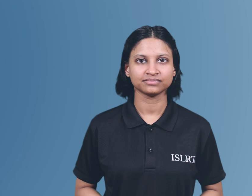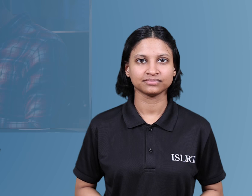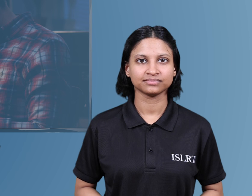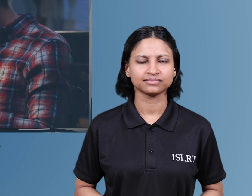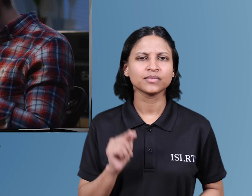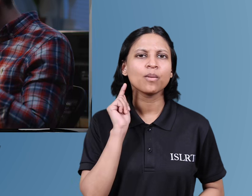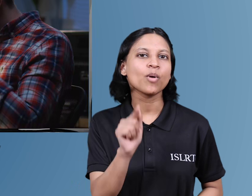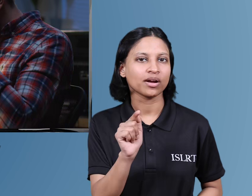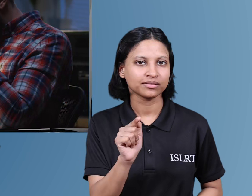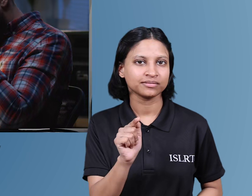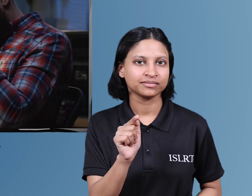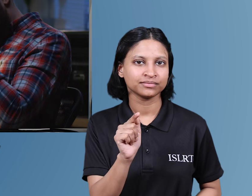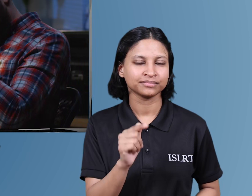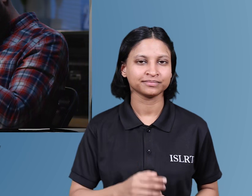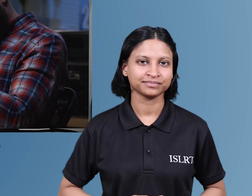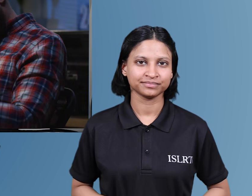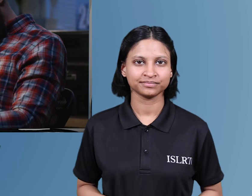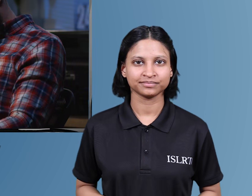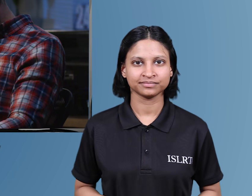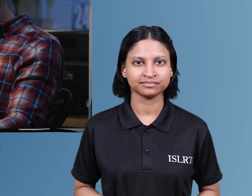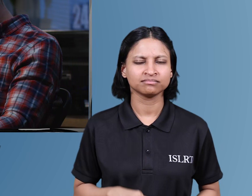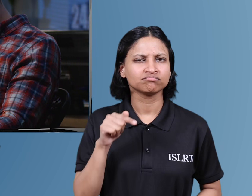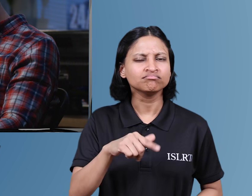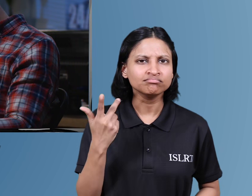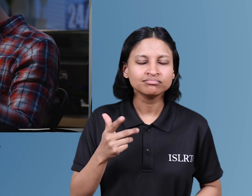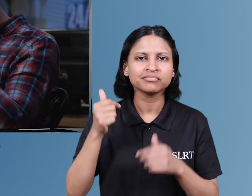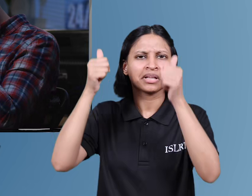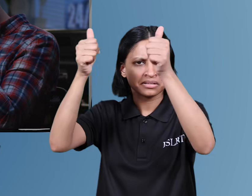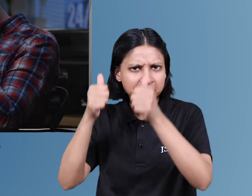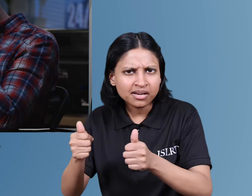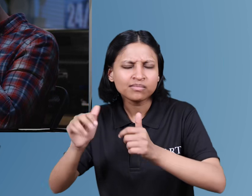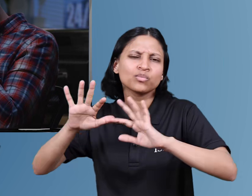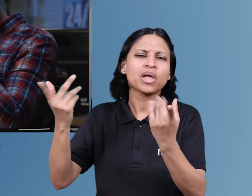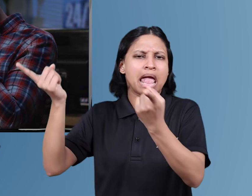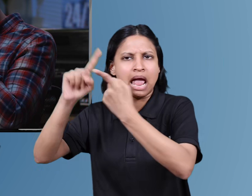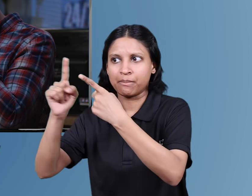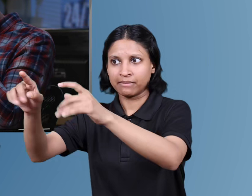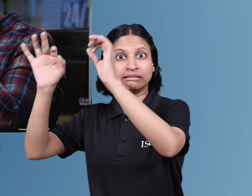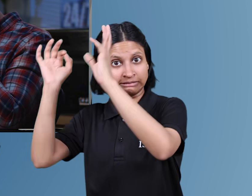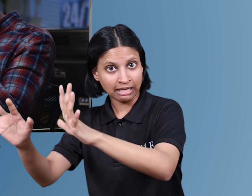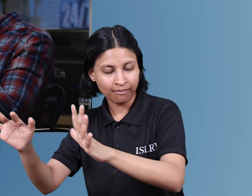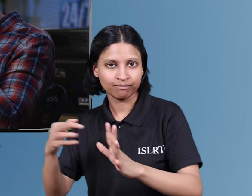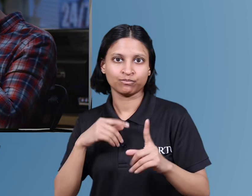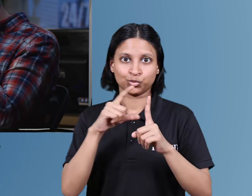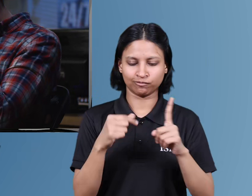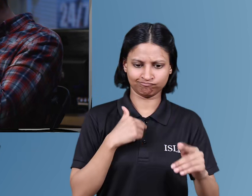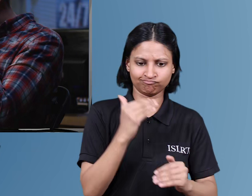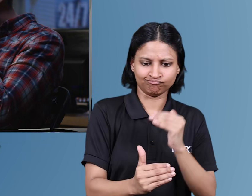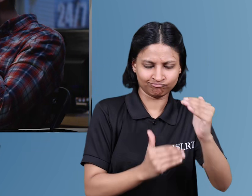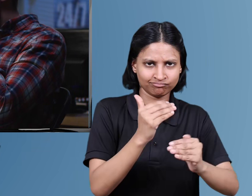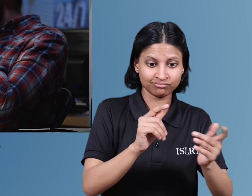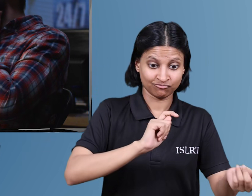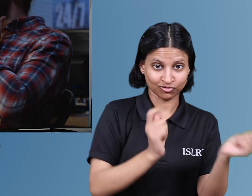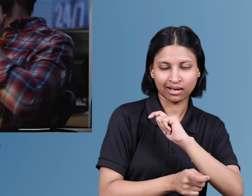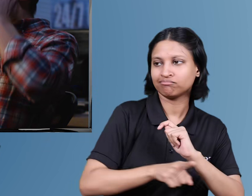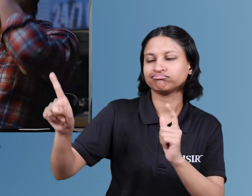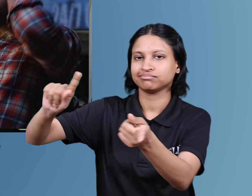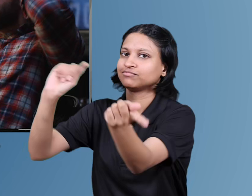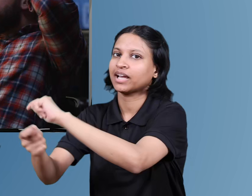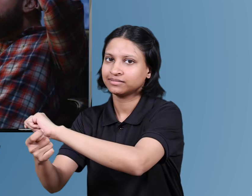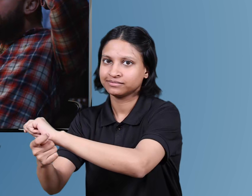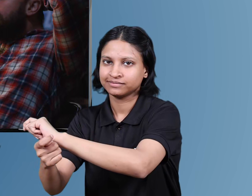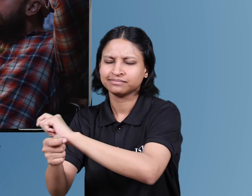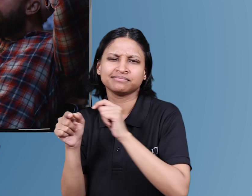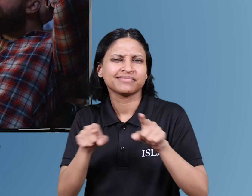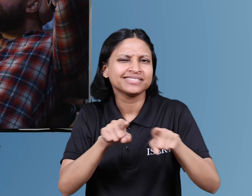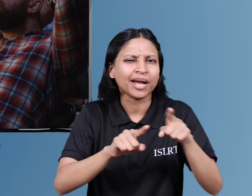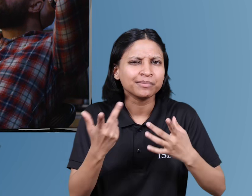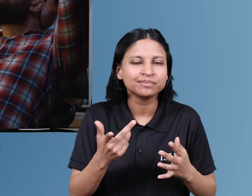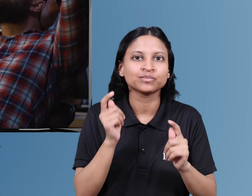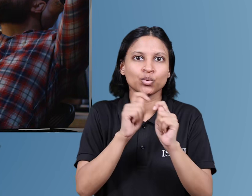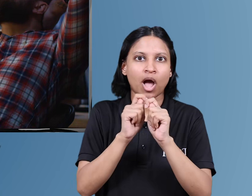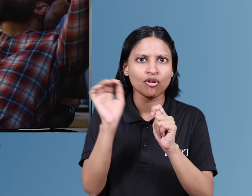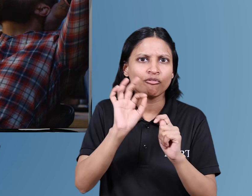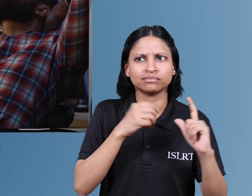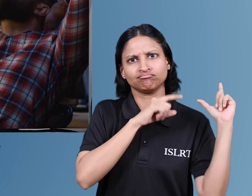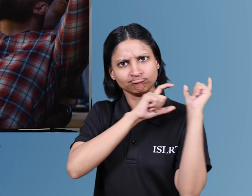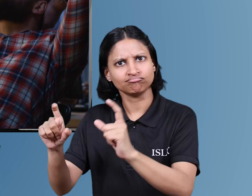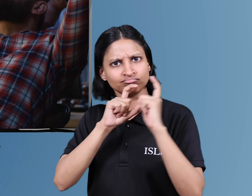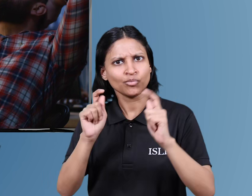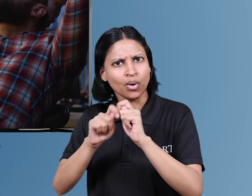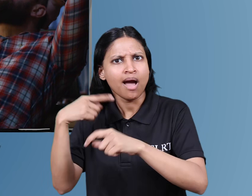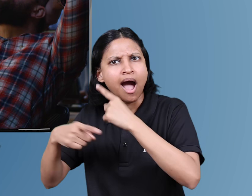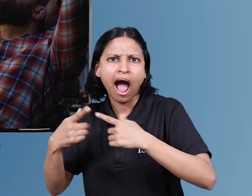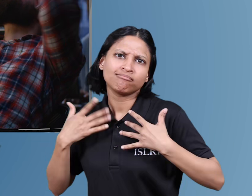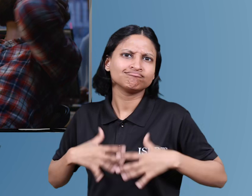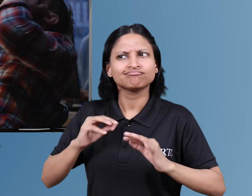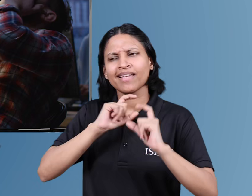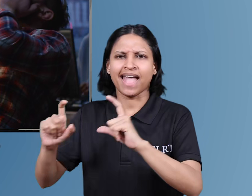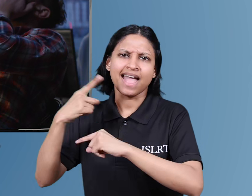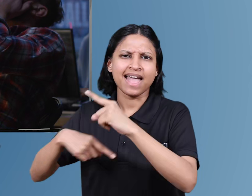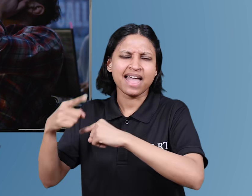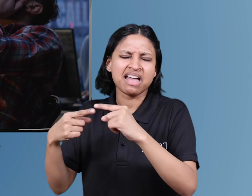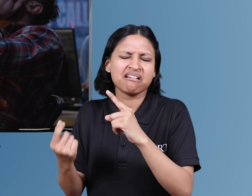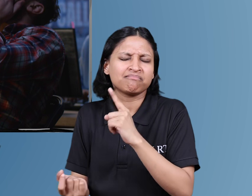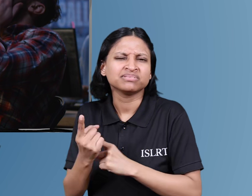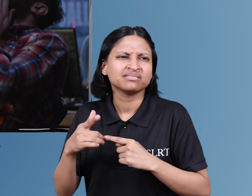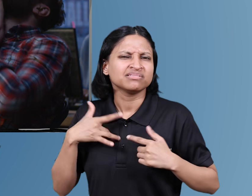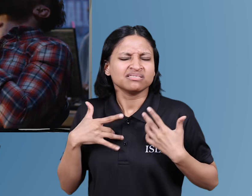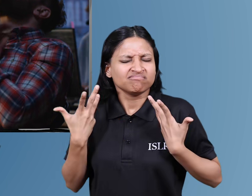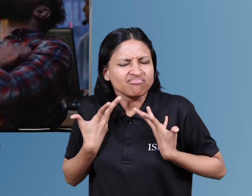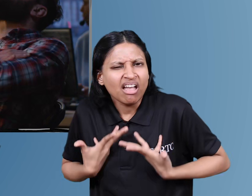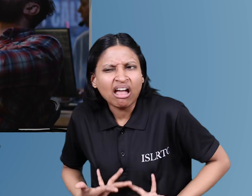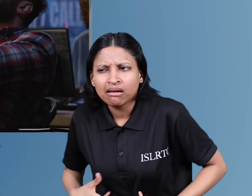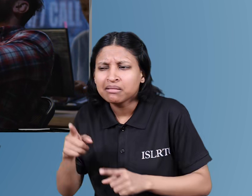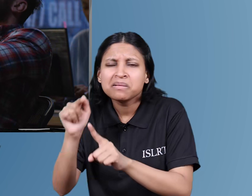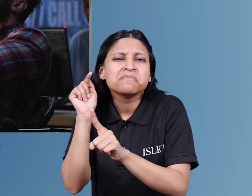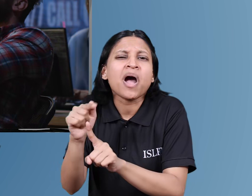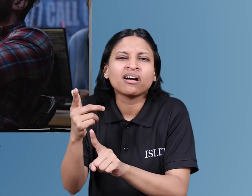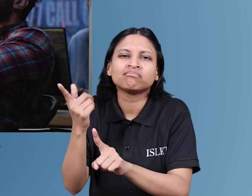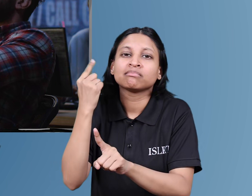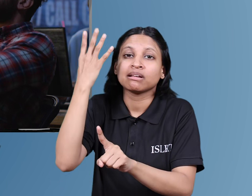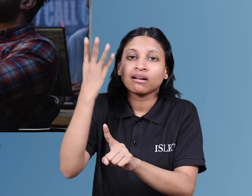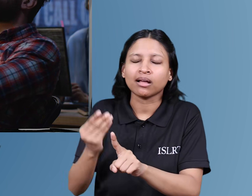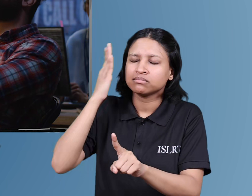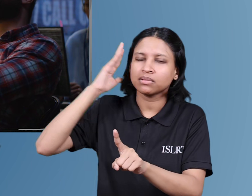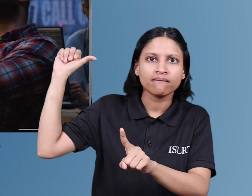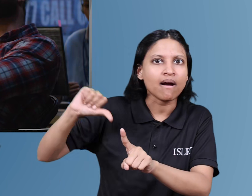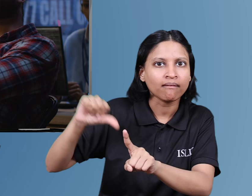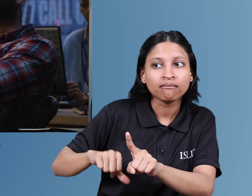Causality Causality is the concept that a change in action will influence and affect the outcome. For example, an active person who usually works diligently may feel tired one day as a result of not getting enough sleep the previous night.